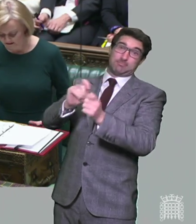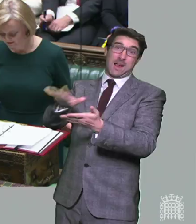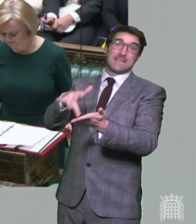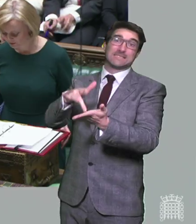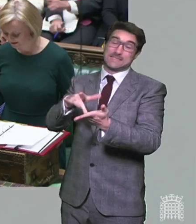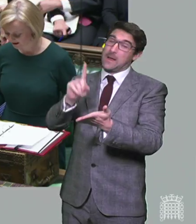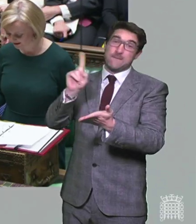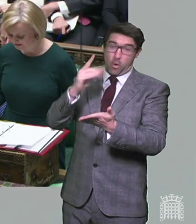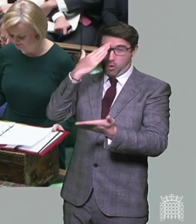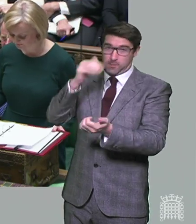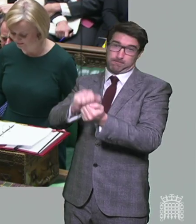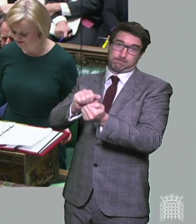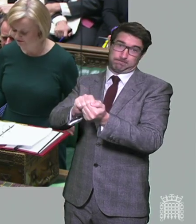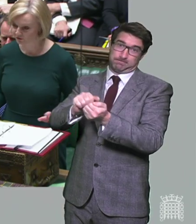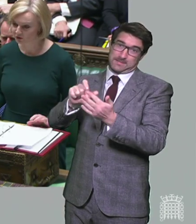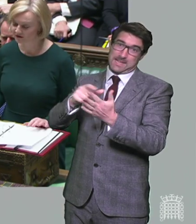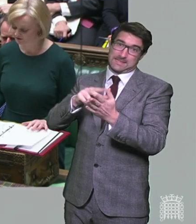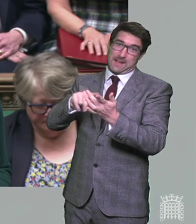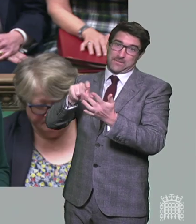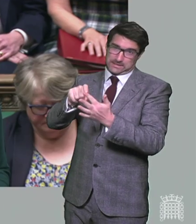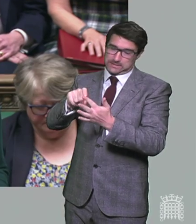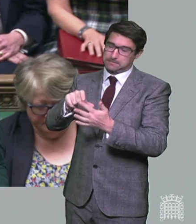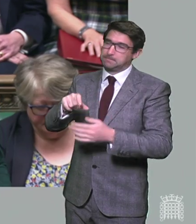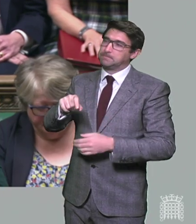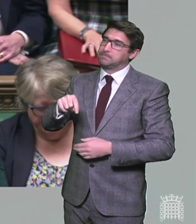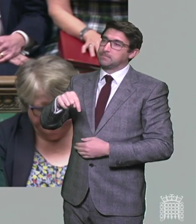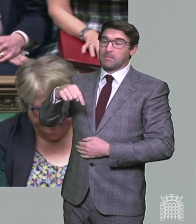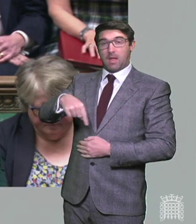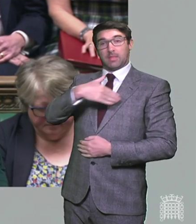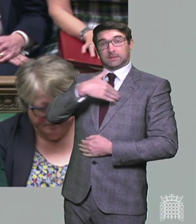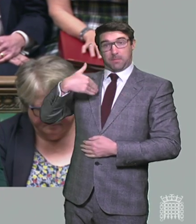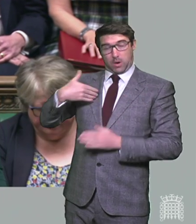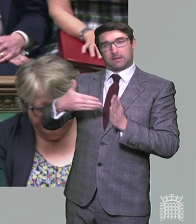This morning I had meetings with ministerial colleagues and others.